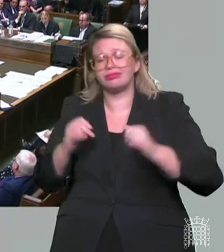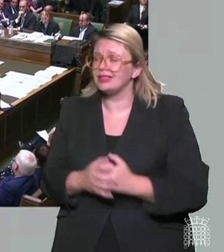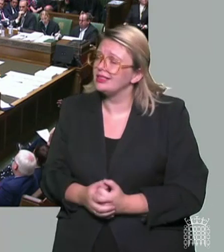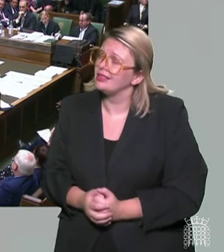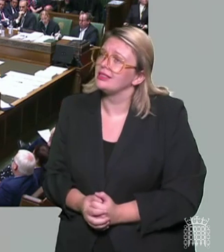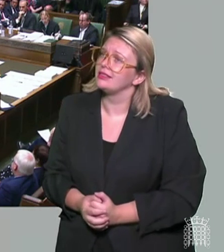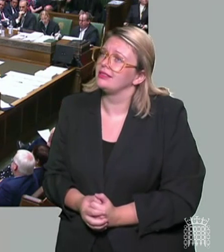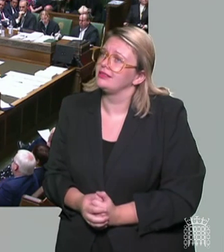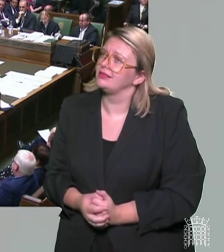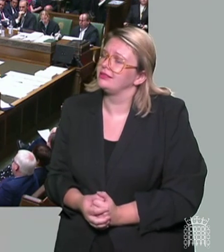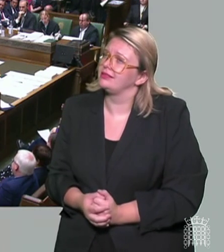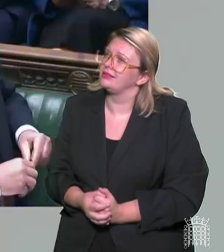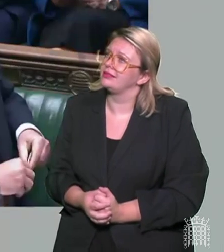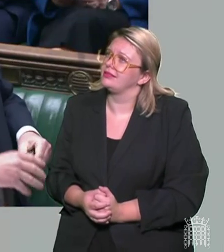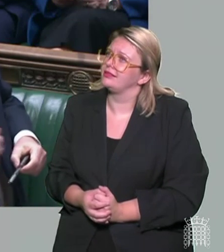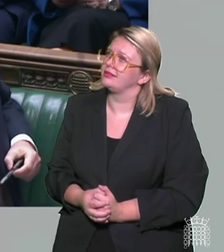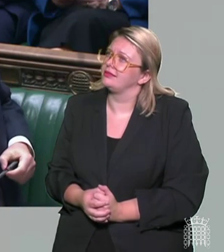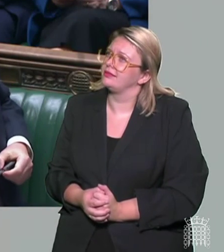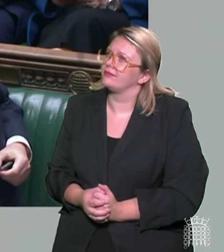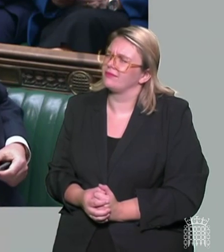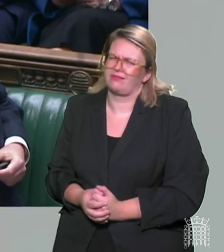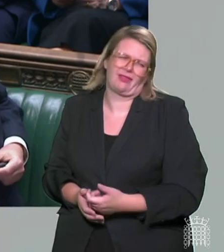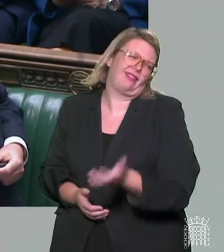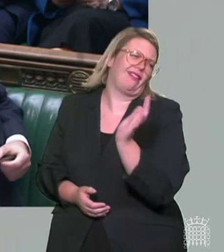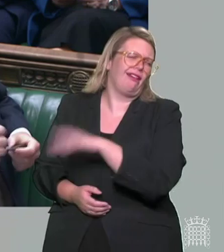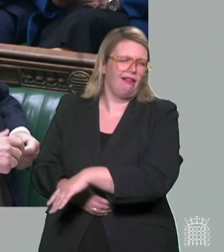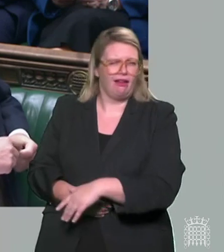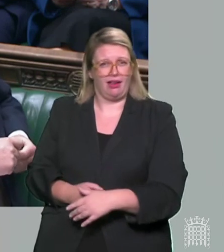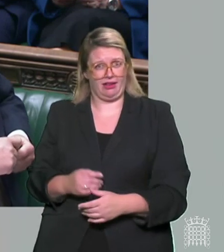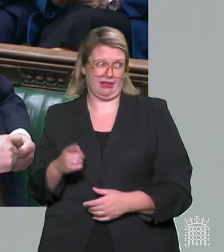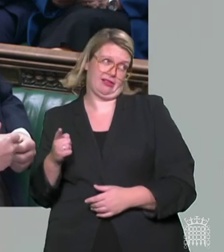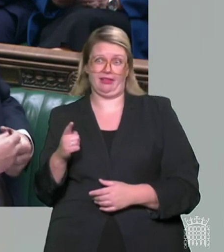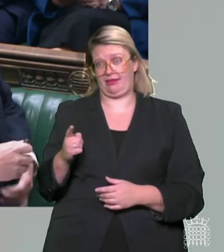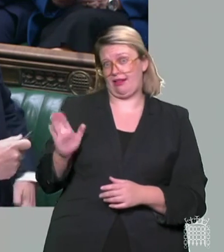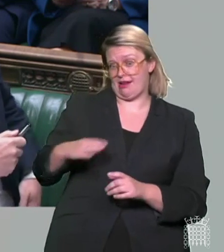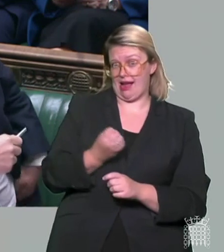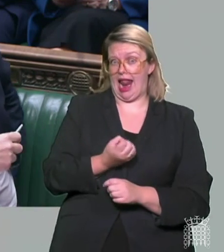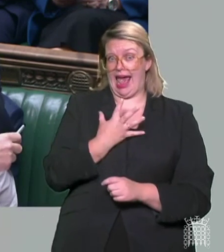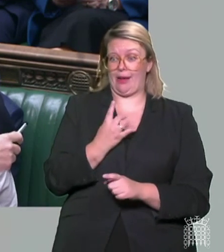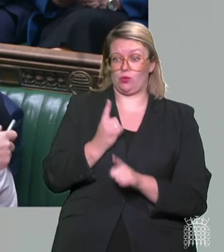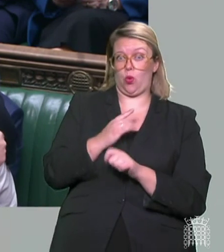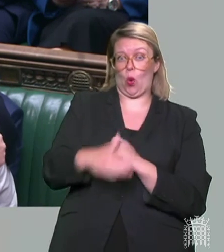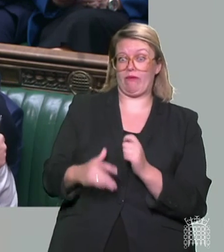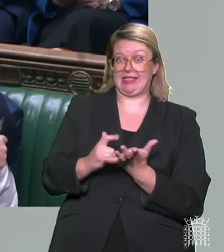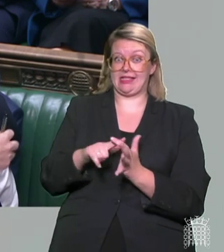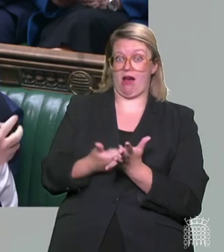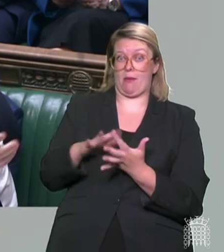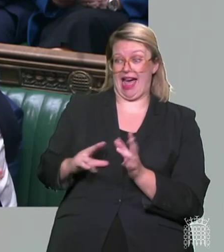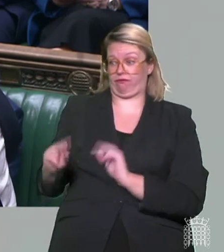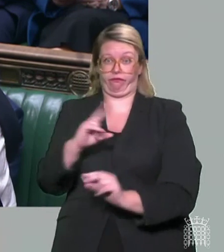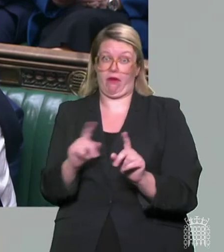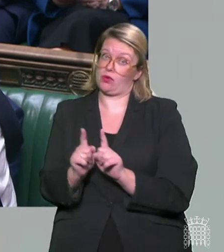Look, the right honourable and learned Gentleman talks about— He should hear what his lot say about him.